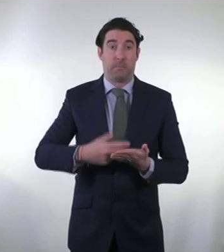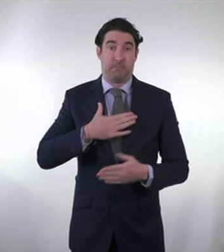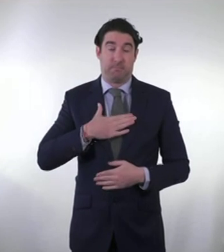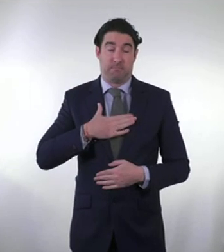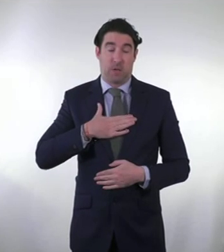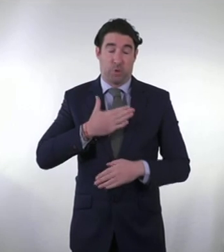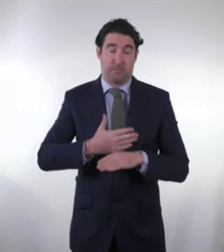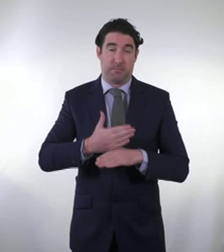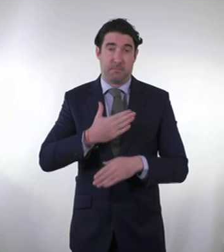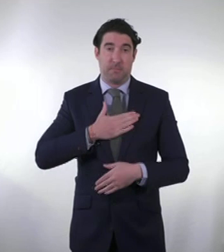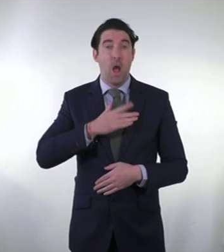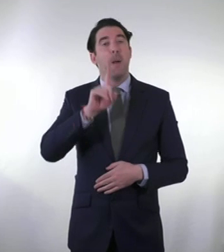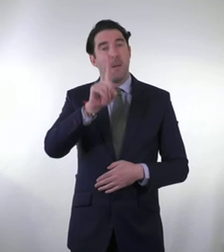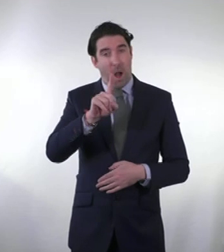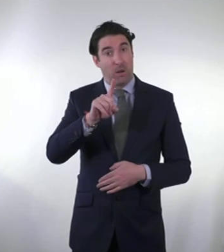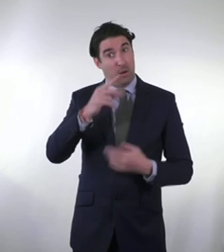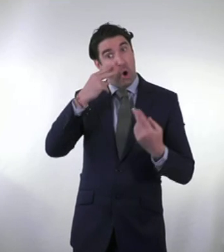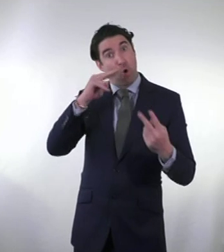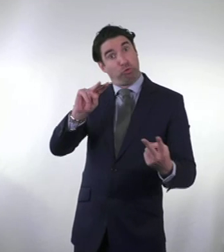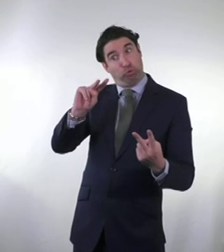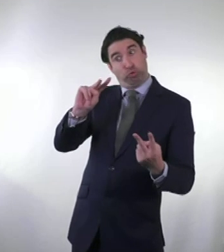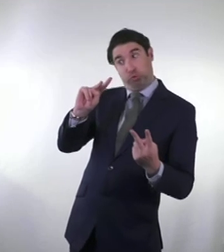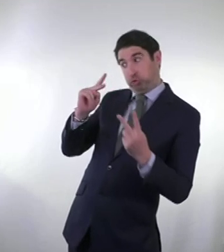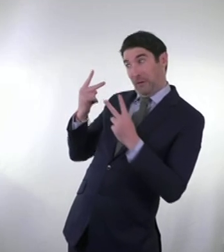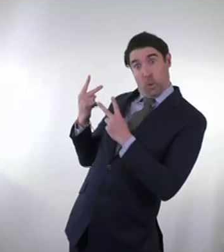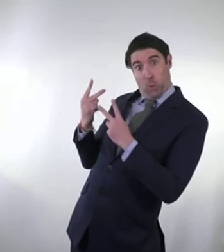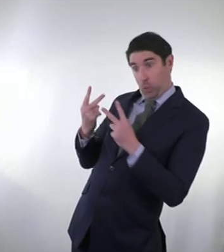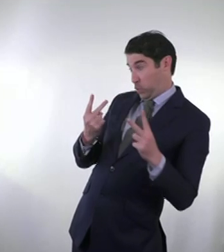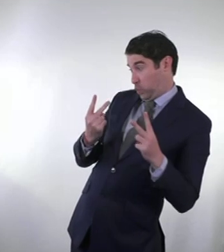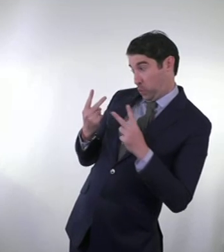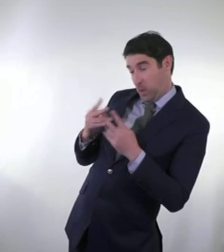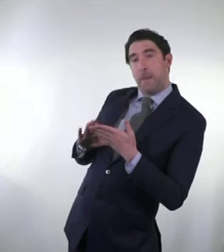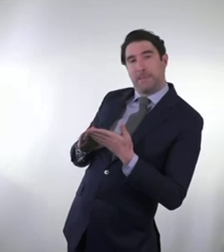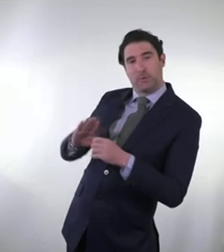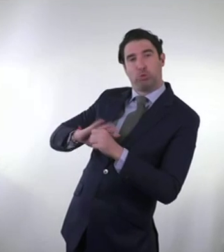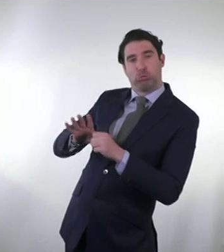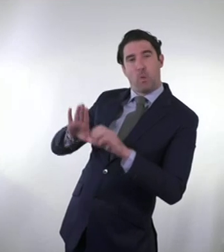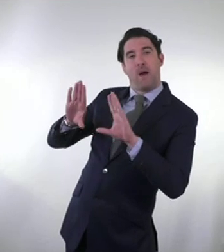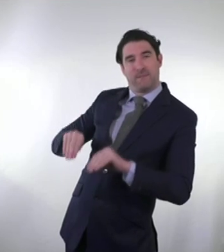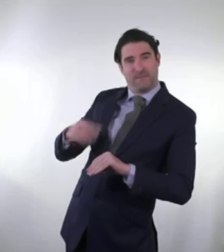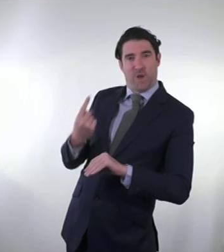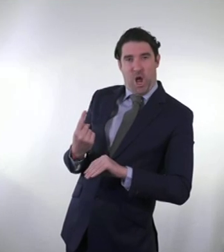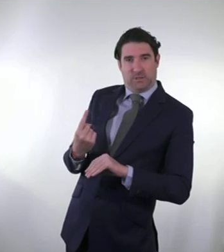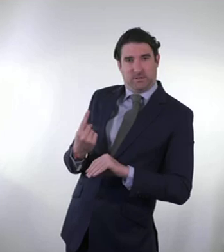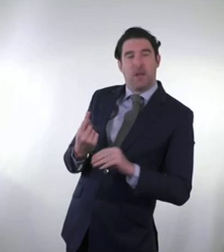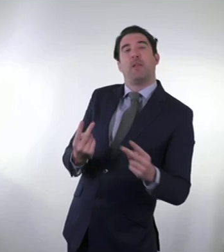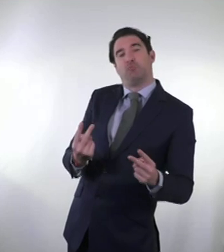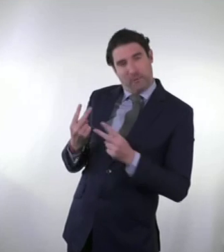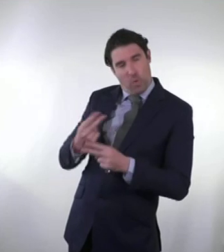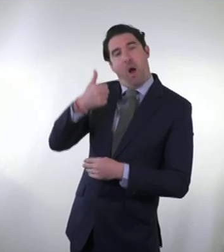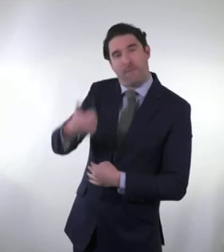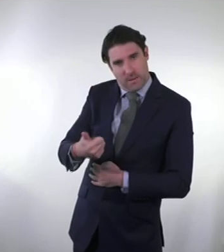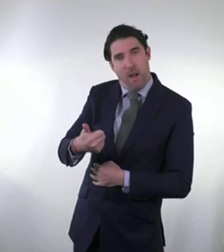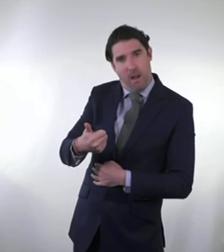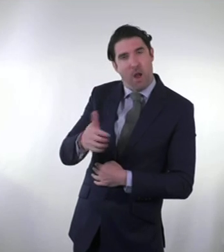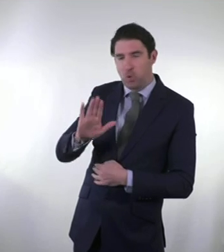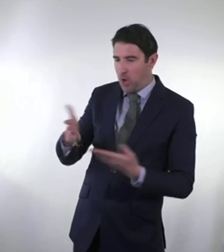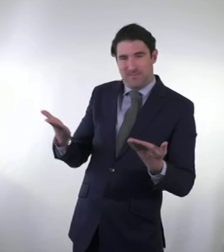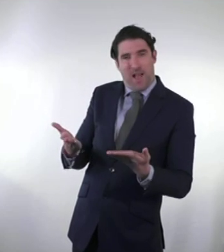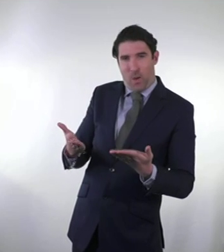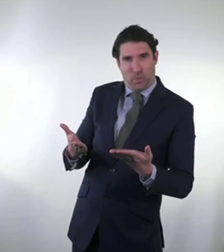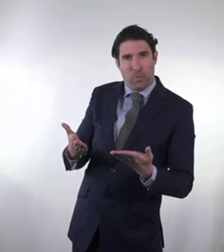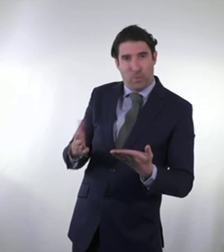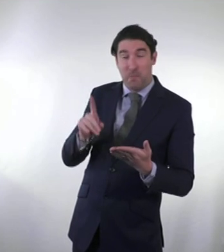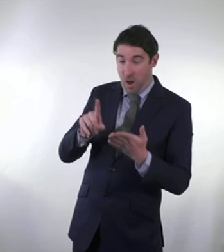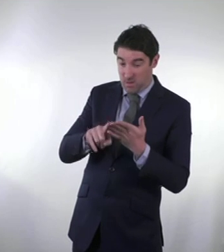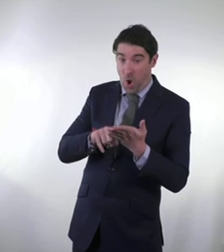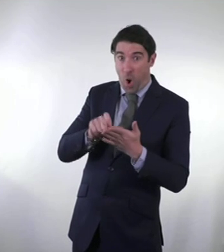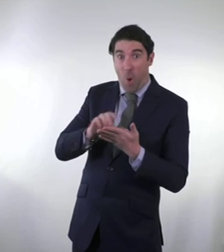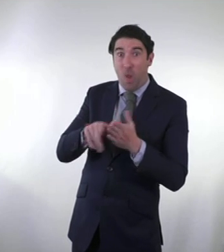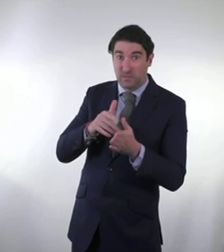That is a serious increase. The position is not the emergency of March, but it is serious, and that is why I hope she will encourage her right hon.